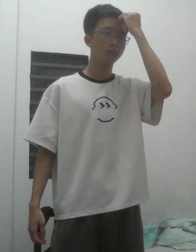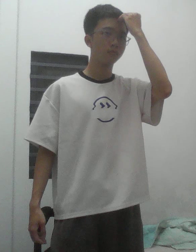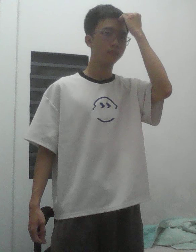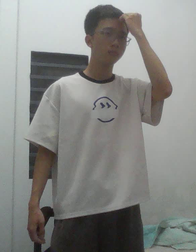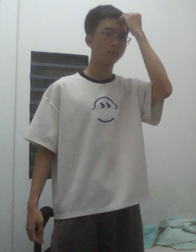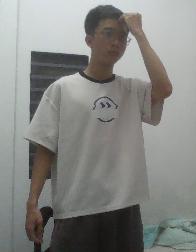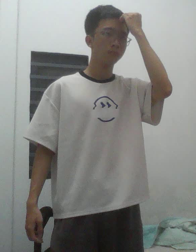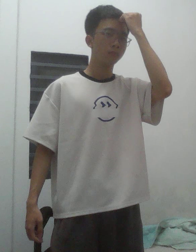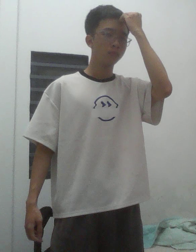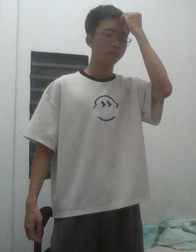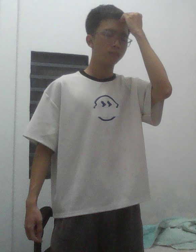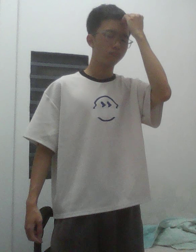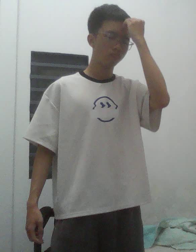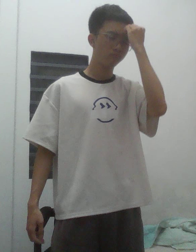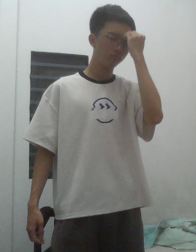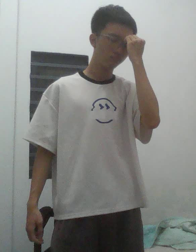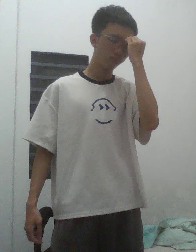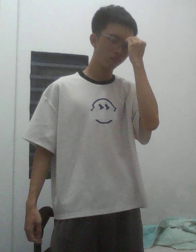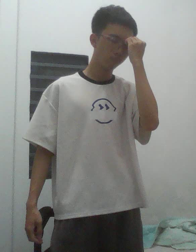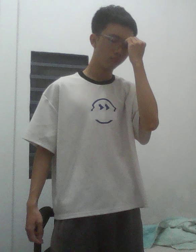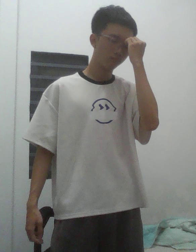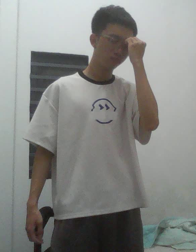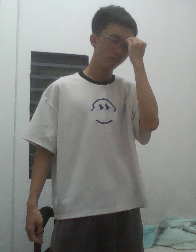benh